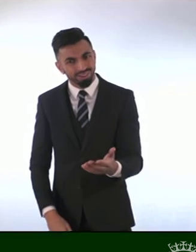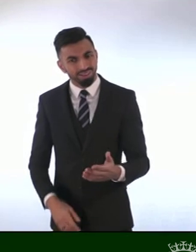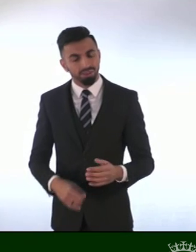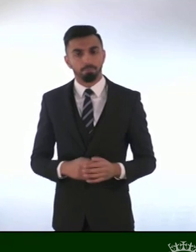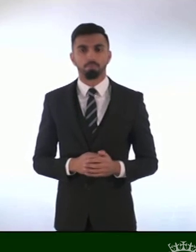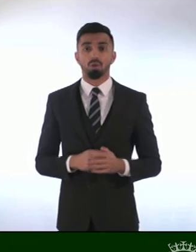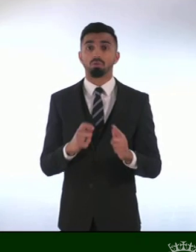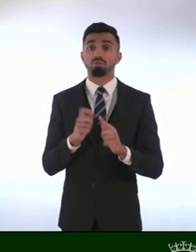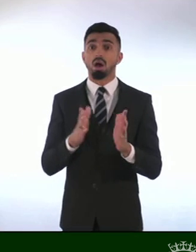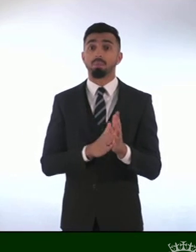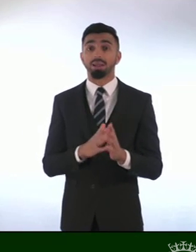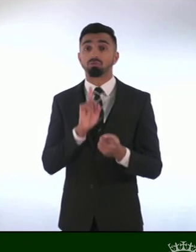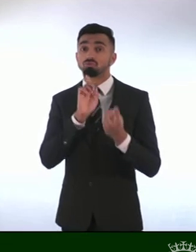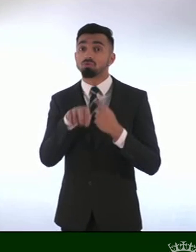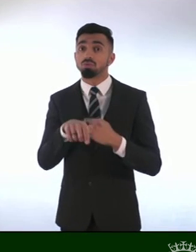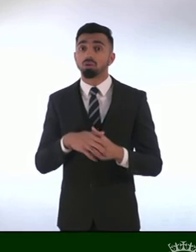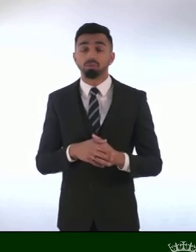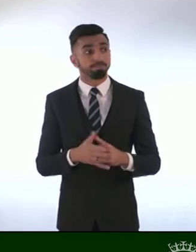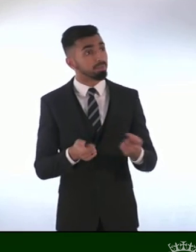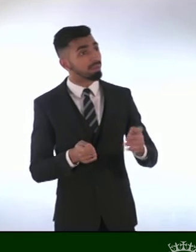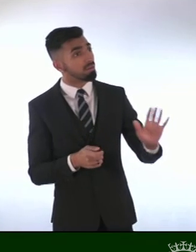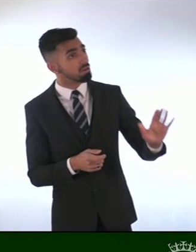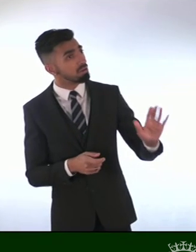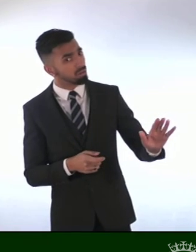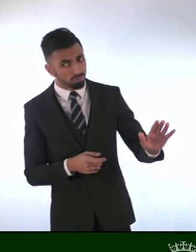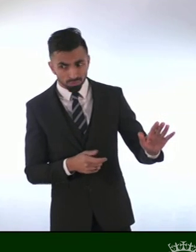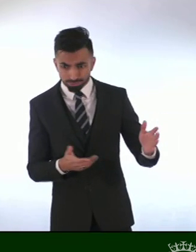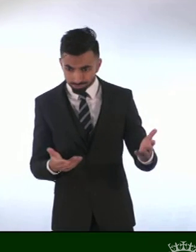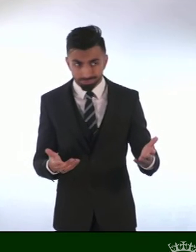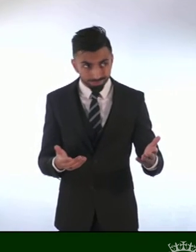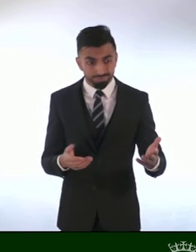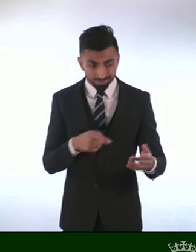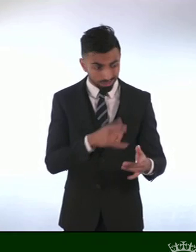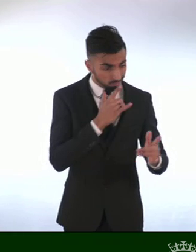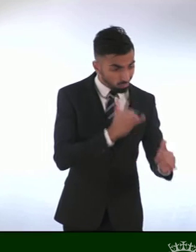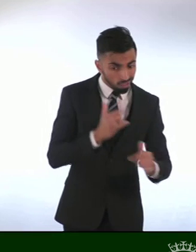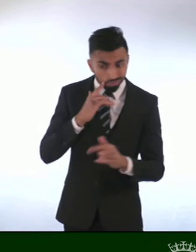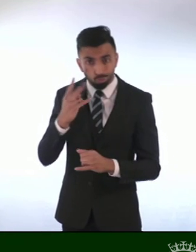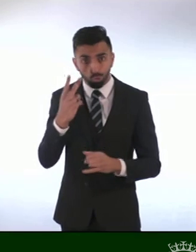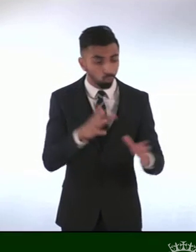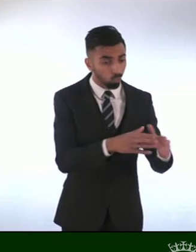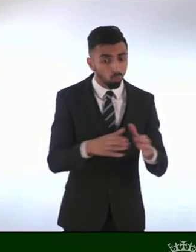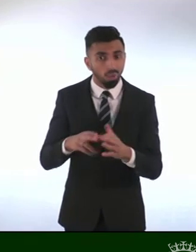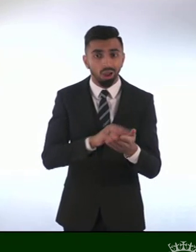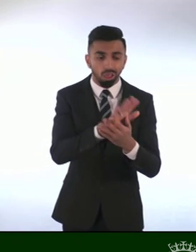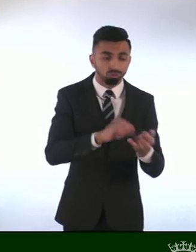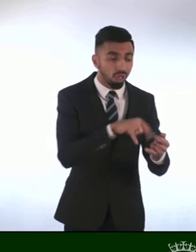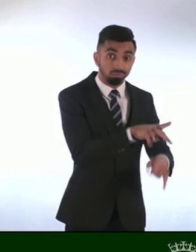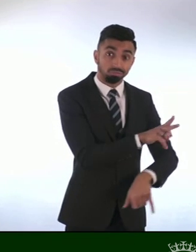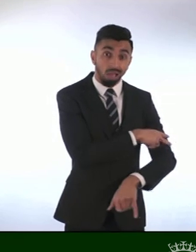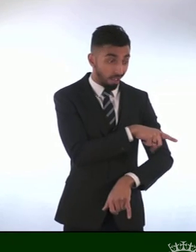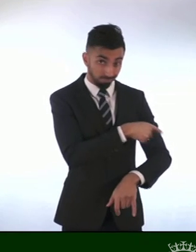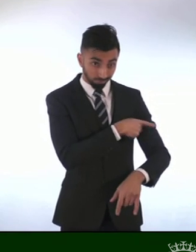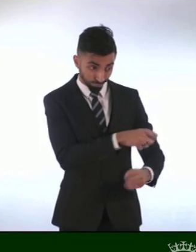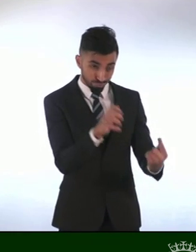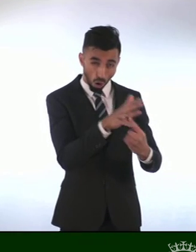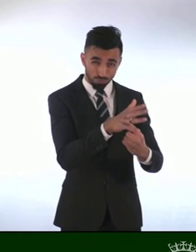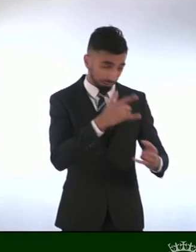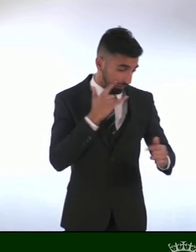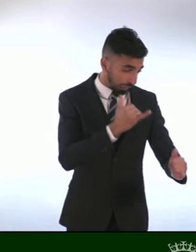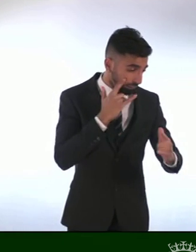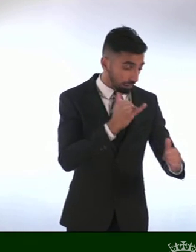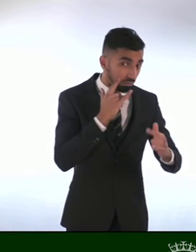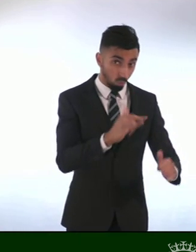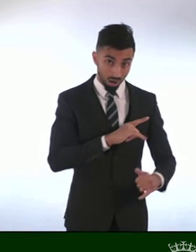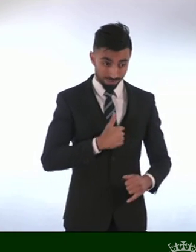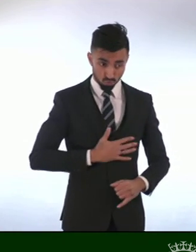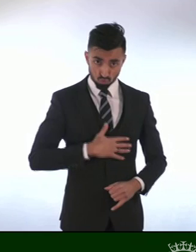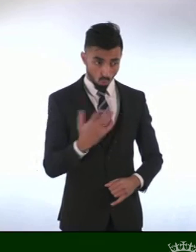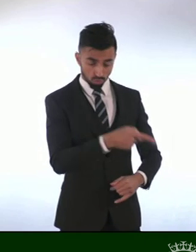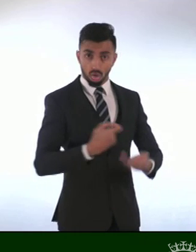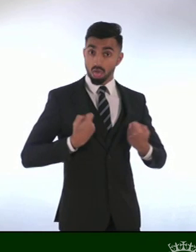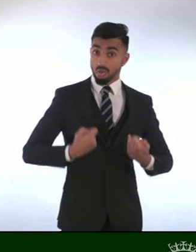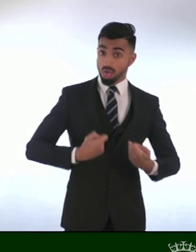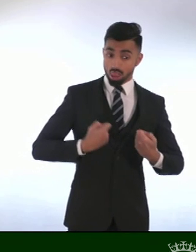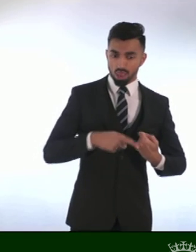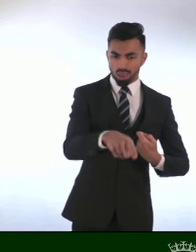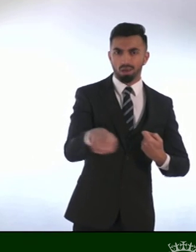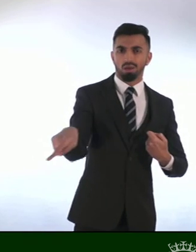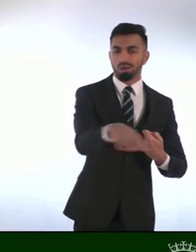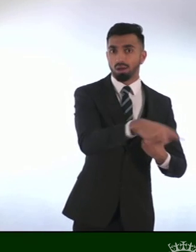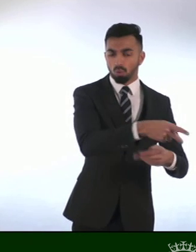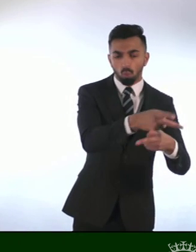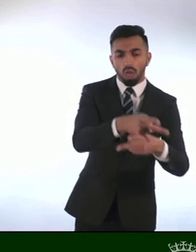In point of fact, we are prioritising the testing of NHS staff, for the obvious reason that we want them to be able to look after everybody else with confidence that they are not transmitting the disease.